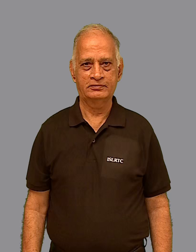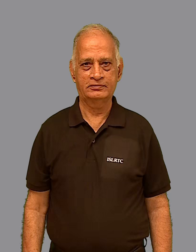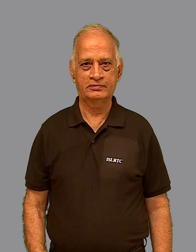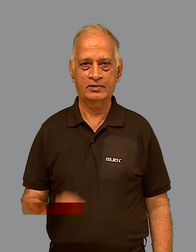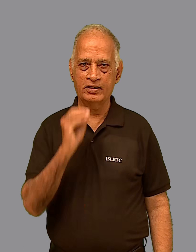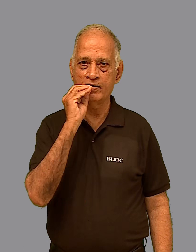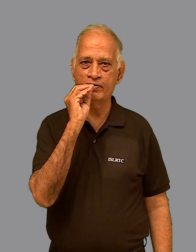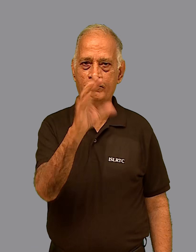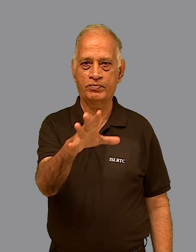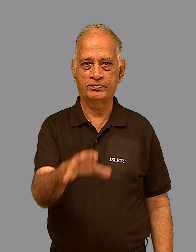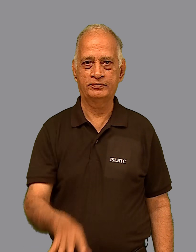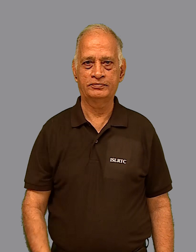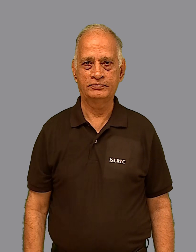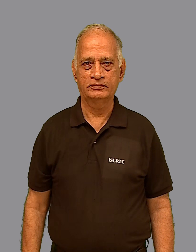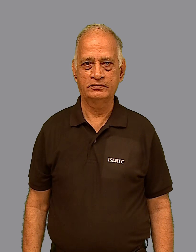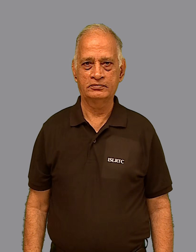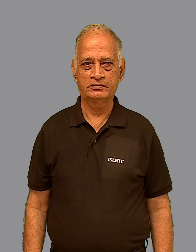Inform Apprise Notify